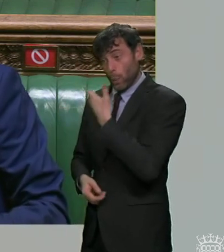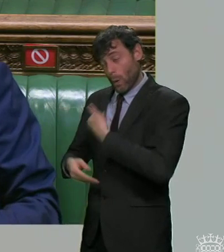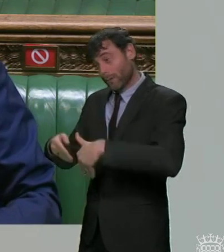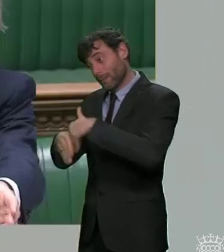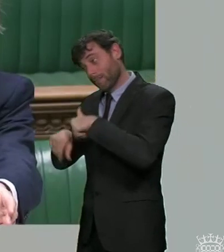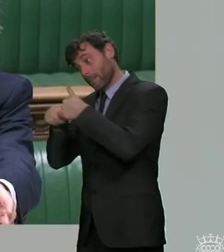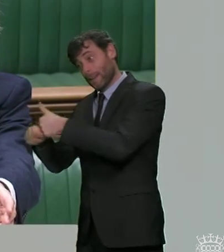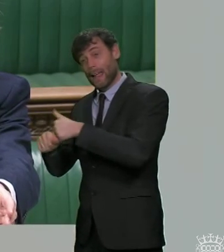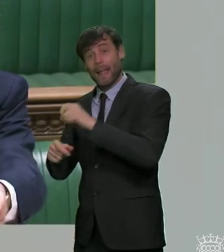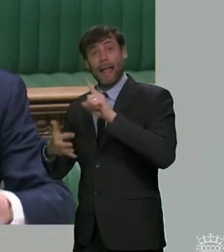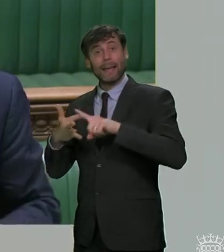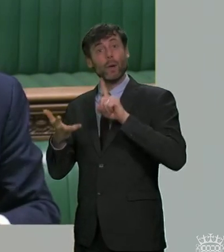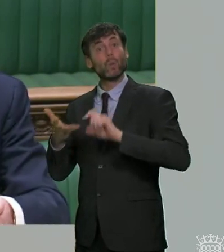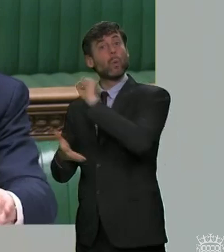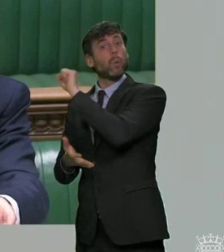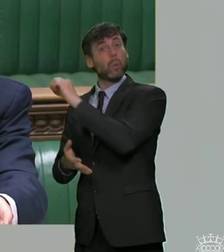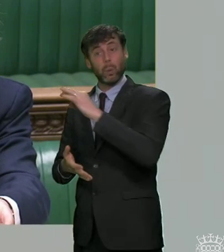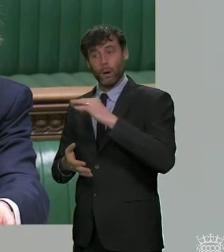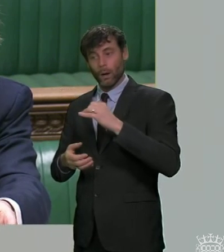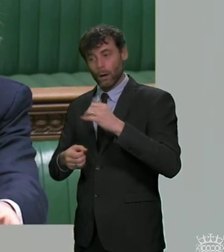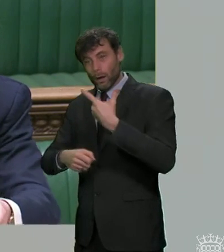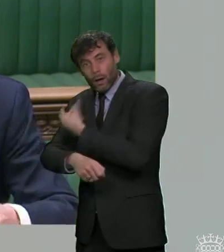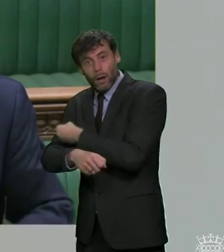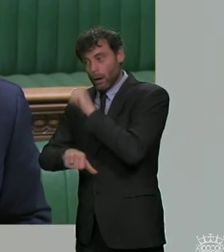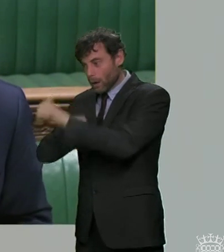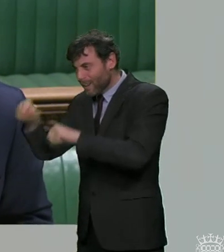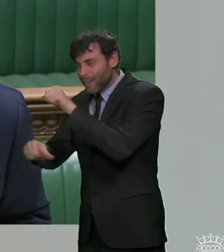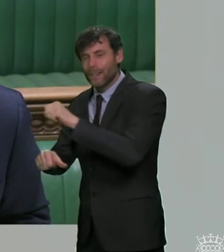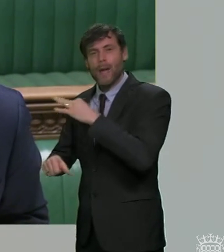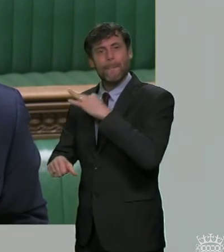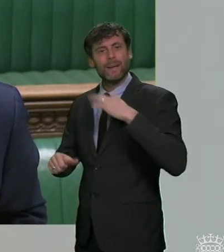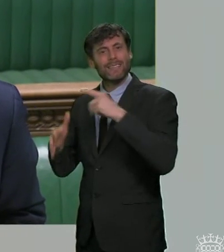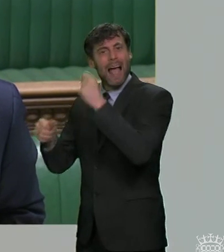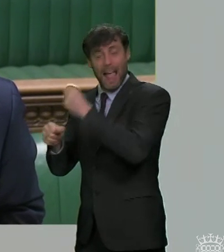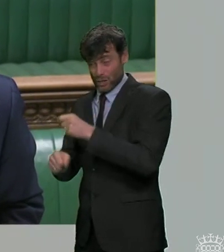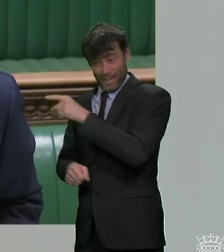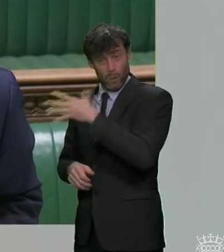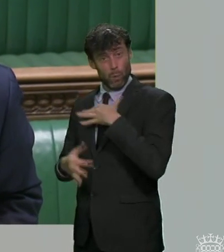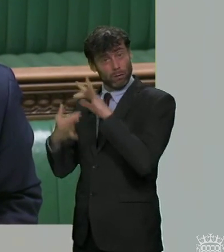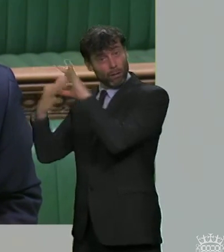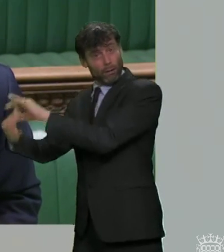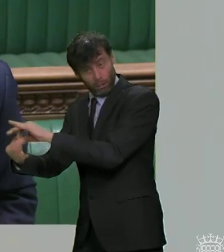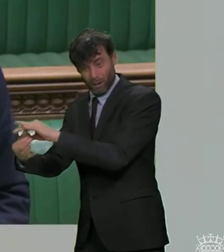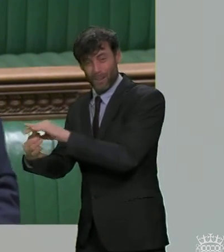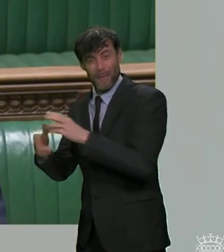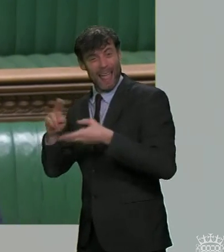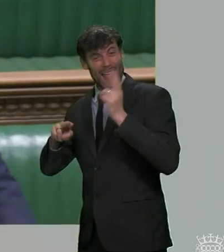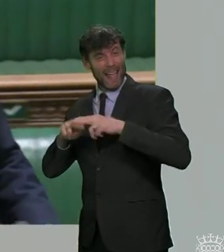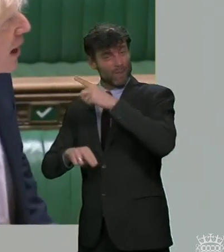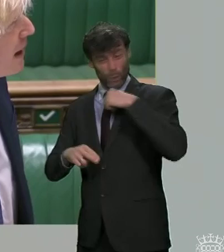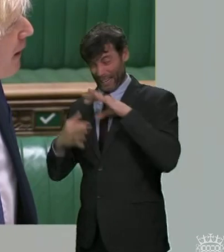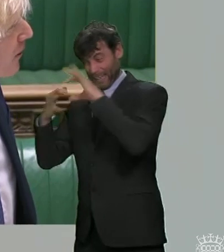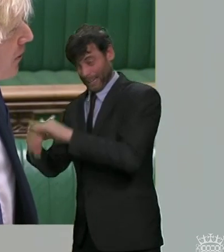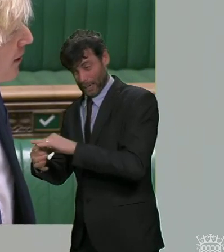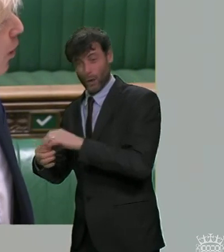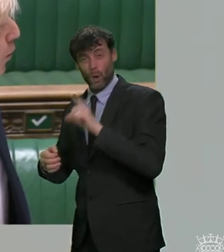Perhaps he would like to confirm that he voted to stay in the European Medicines Agency, which would have made that vaccine roll-out impossible.